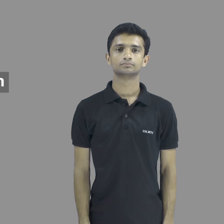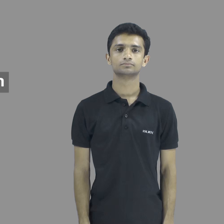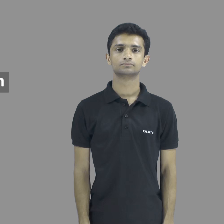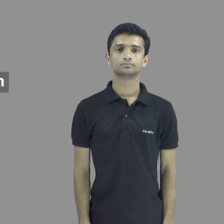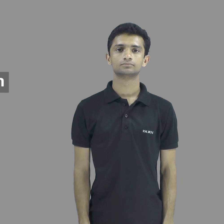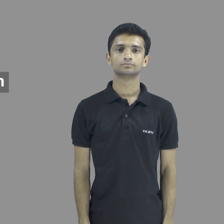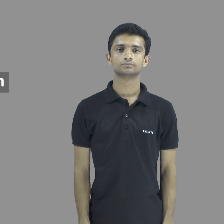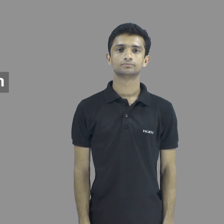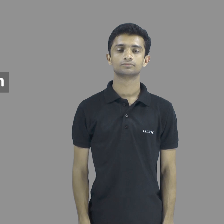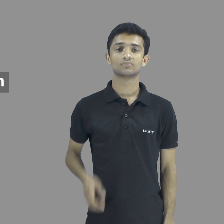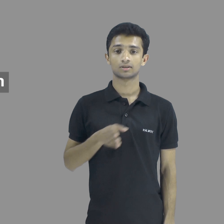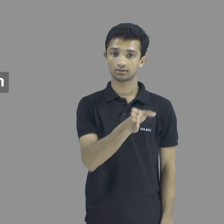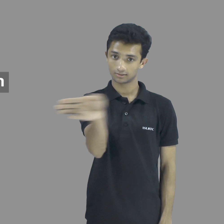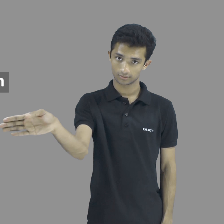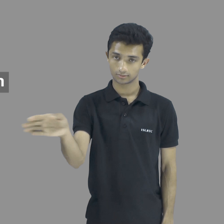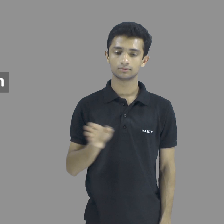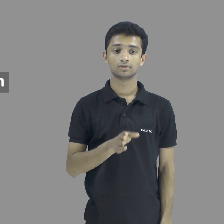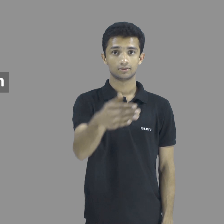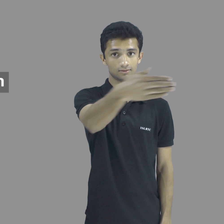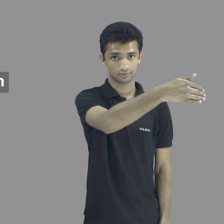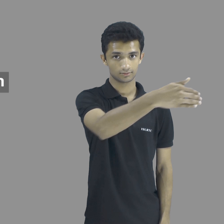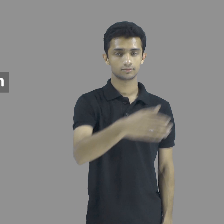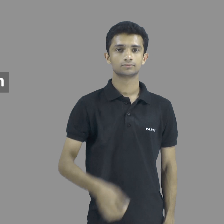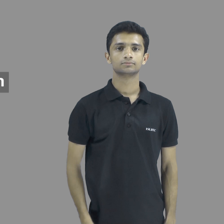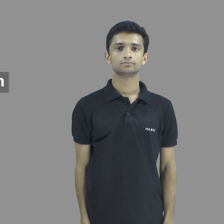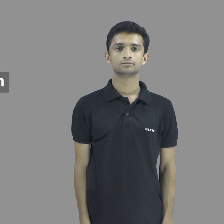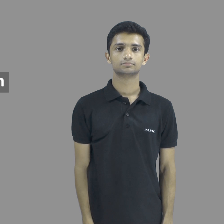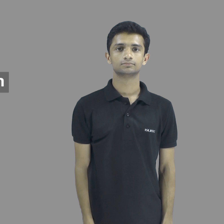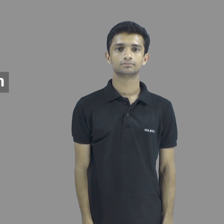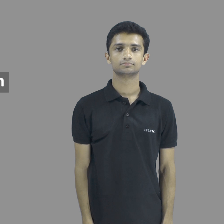Turn(movement)